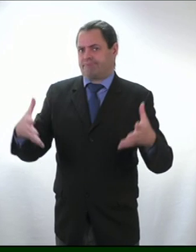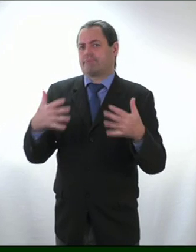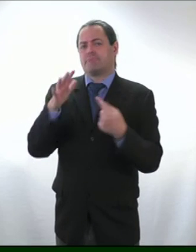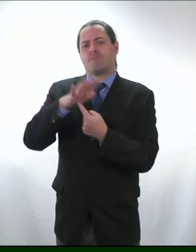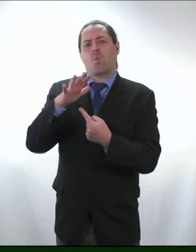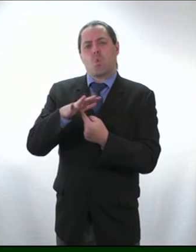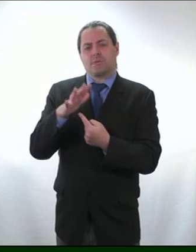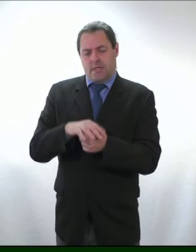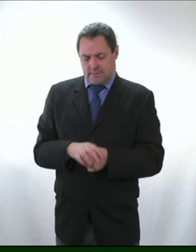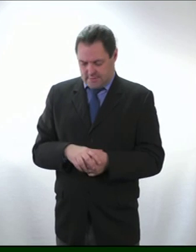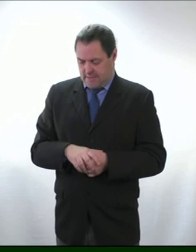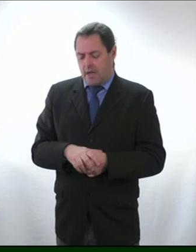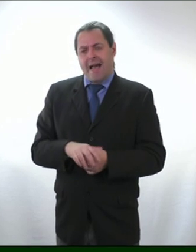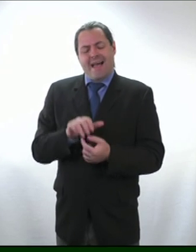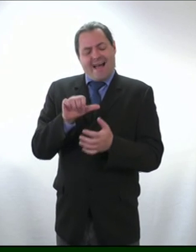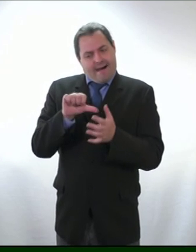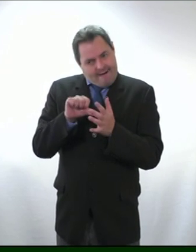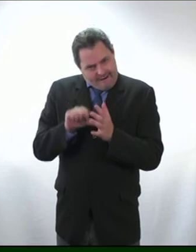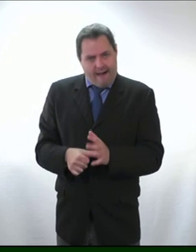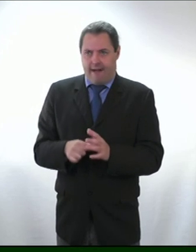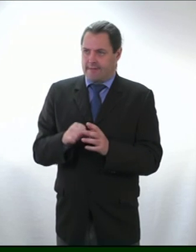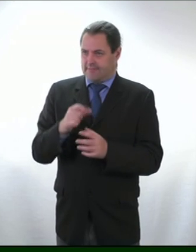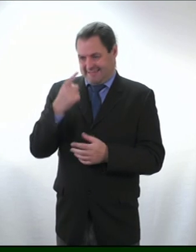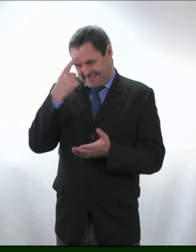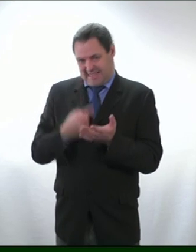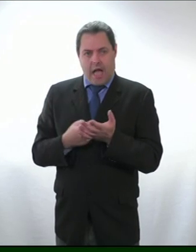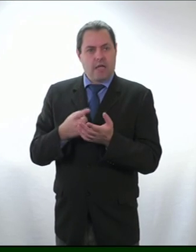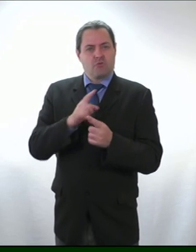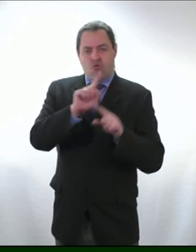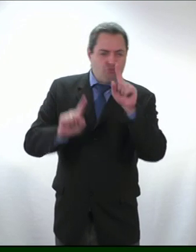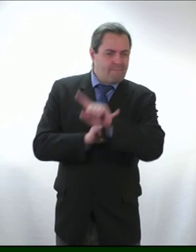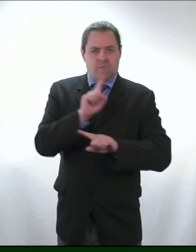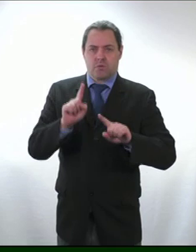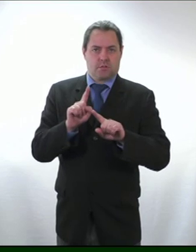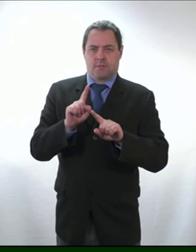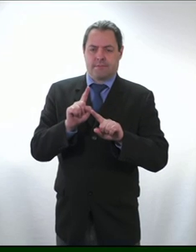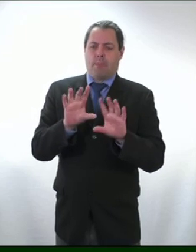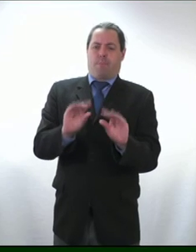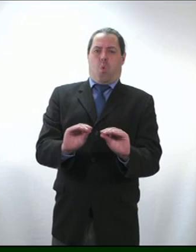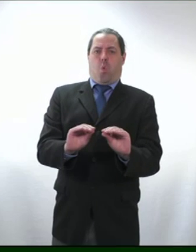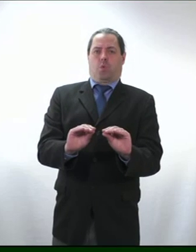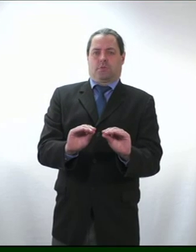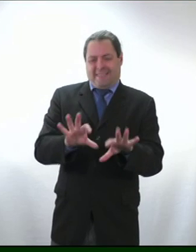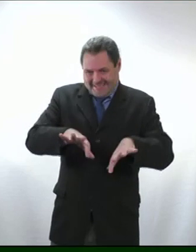It was a very difficult decision to take to pause conferences and exhibitions.